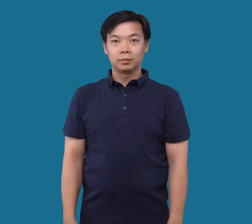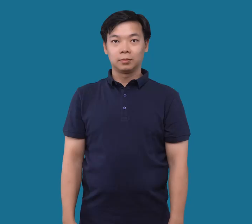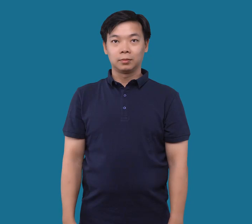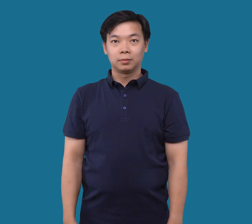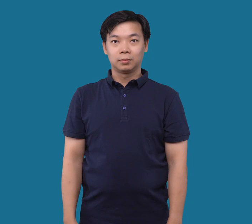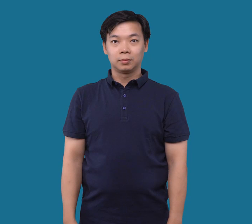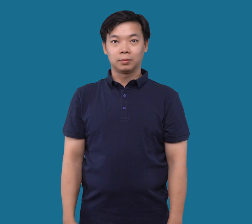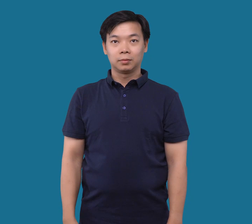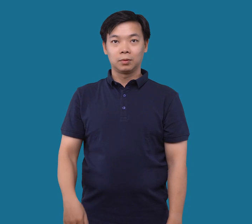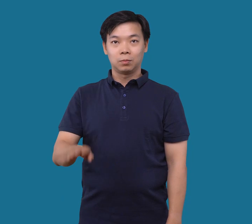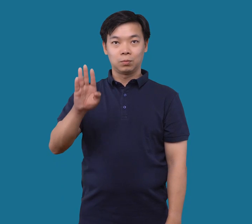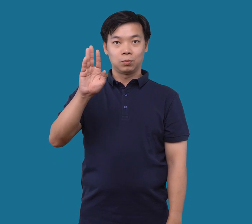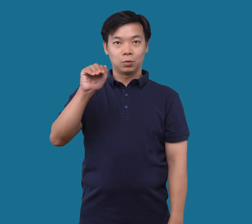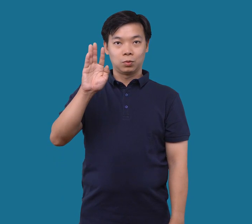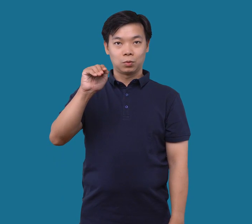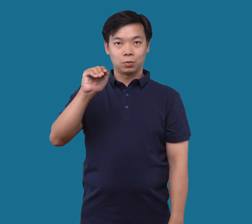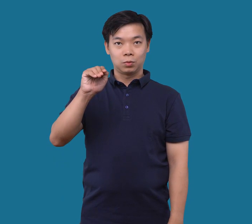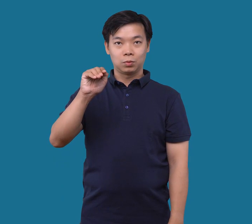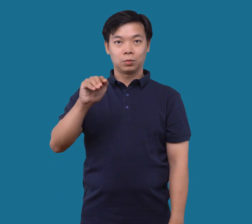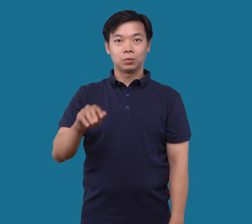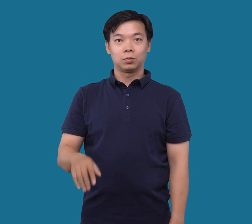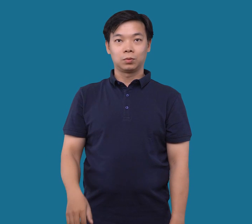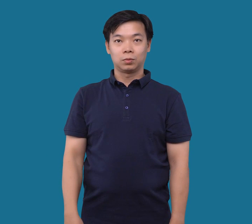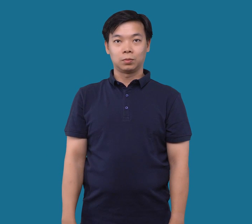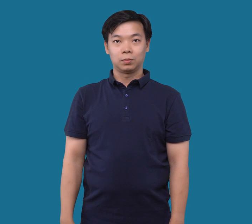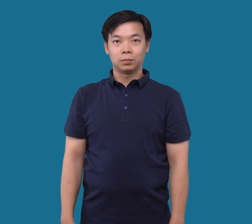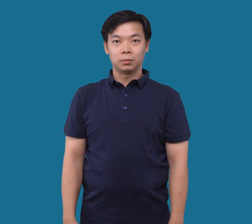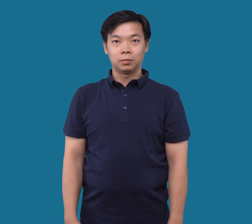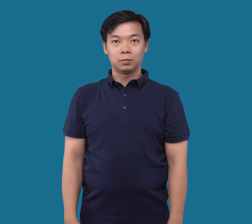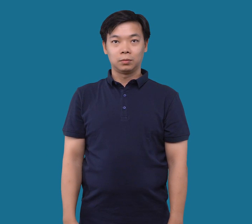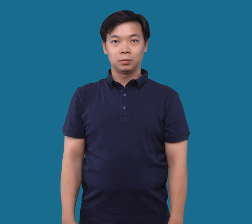bột ngọt